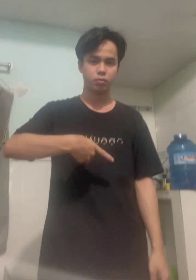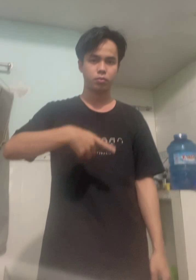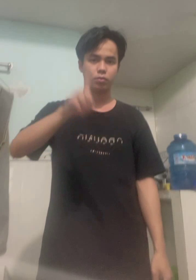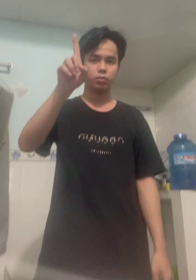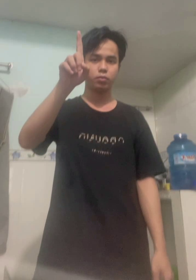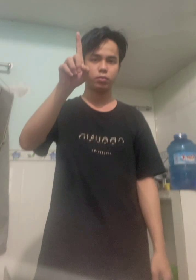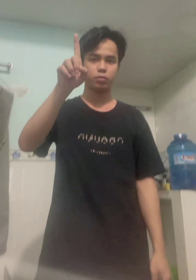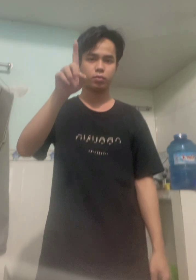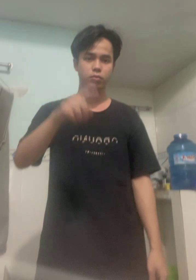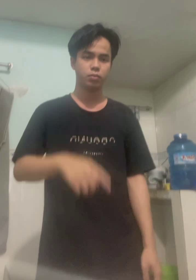di